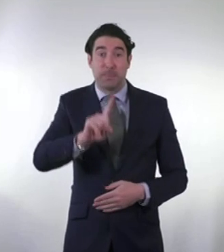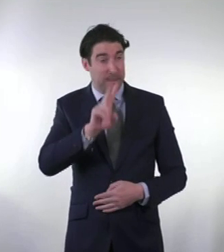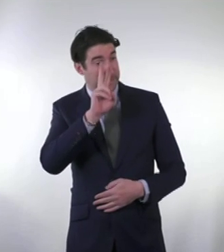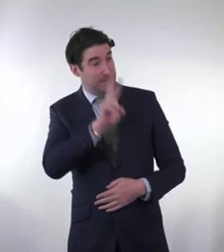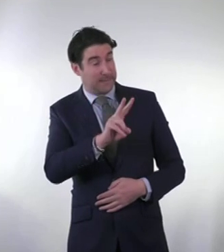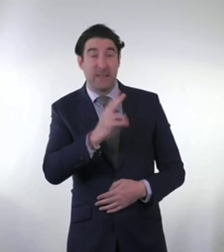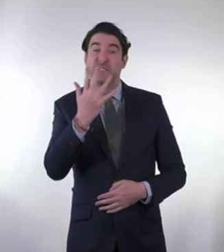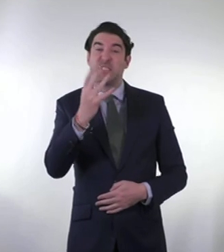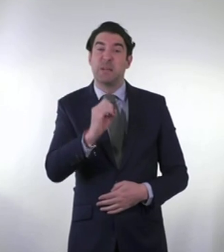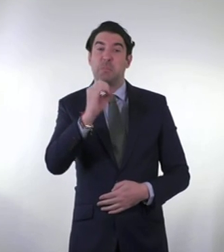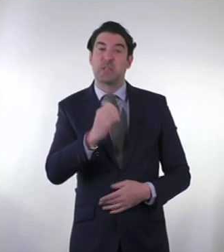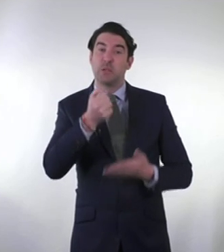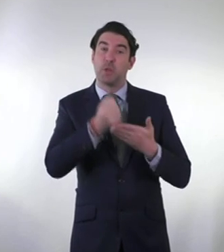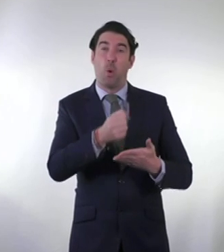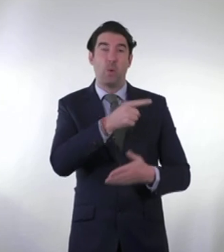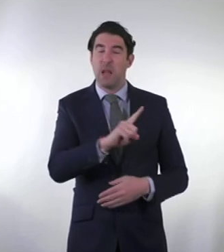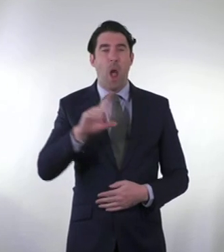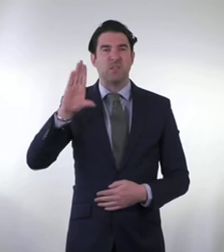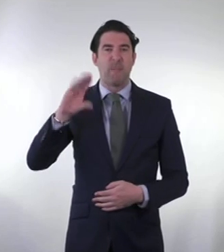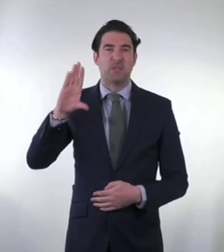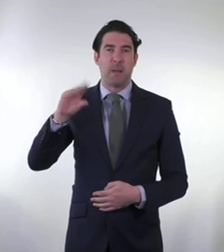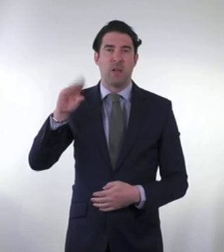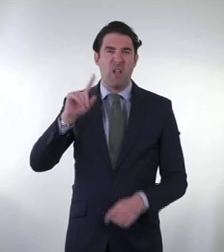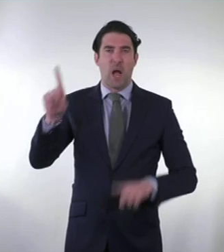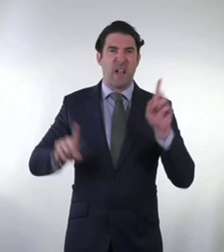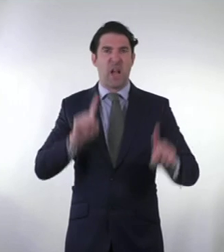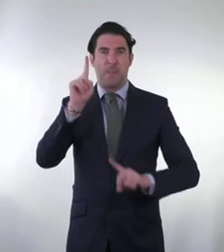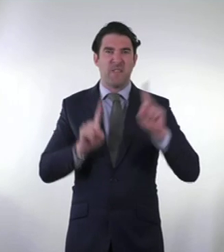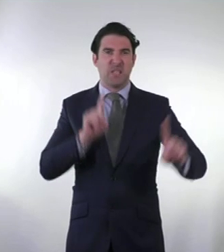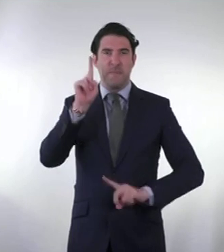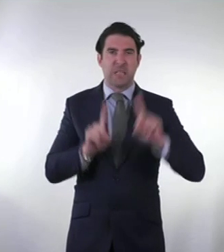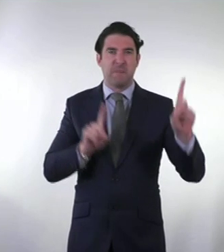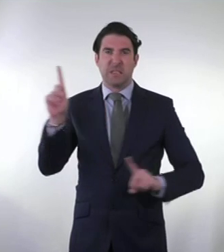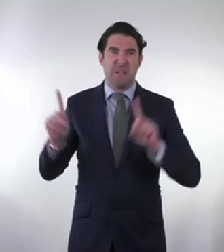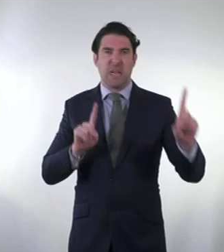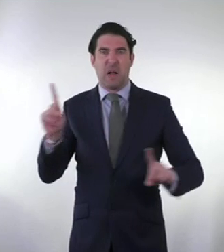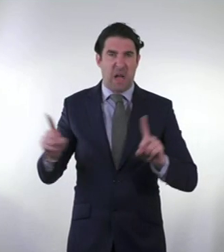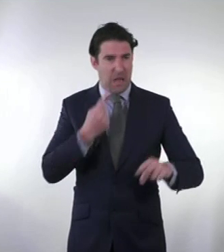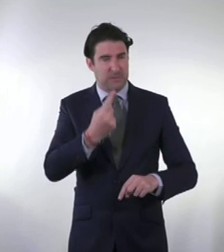Here we go again—yapping, bumbling, mumbling, but no answer.